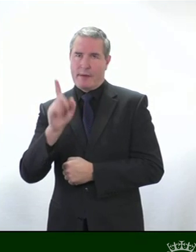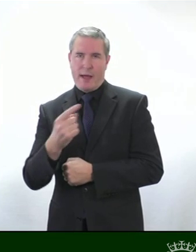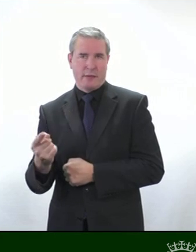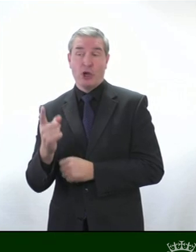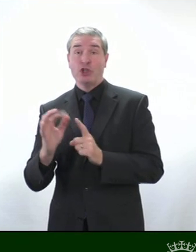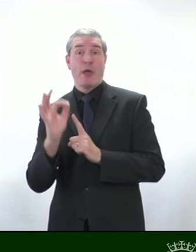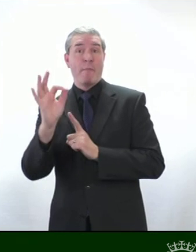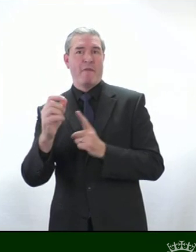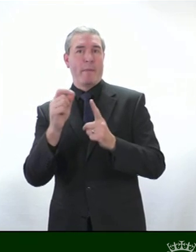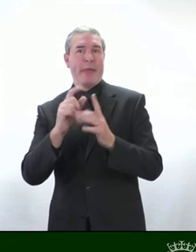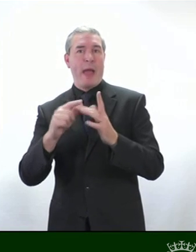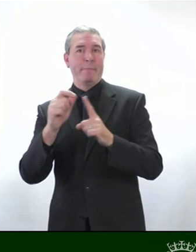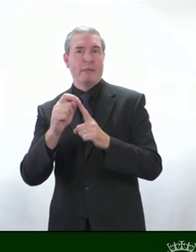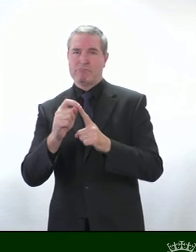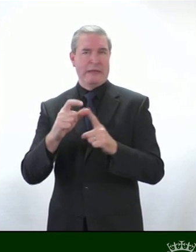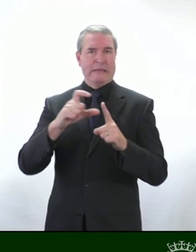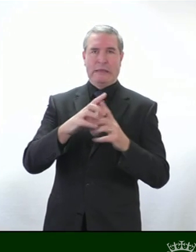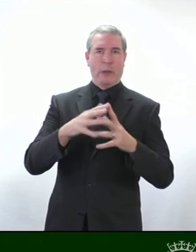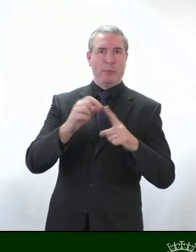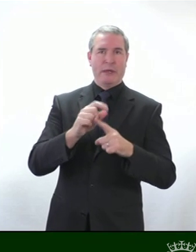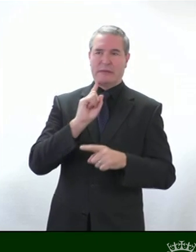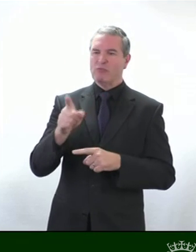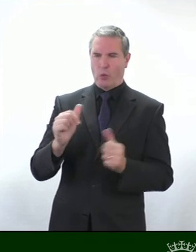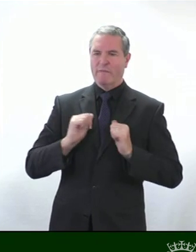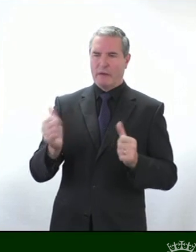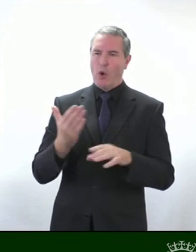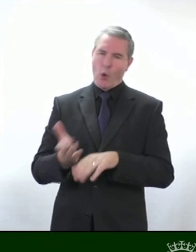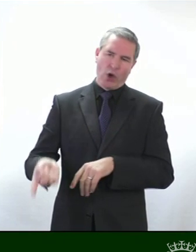She applied for the personal independence payment, but the Department for Work and Pensions has ruled that she is fit to work.